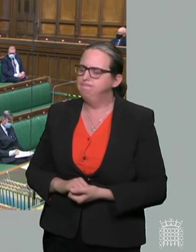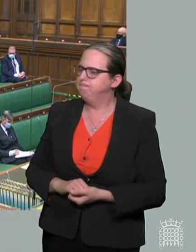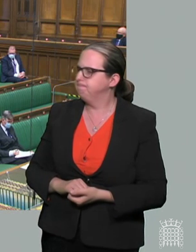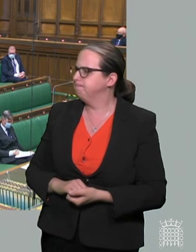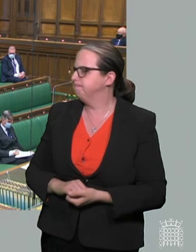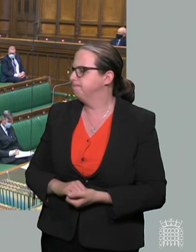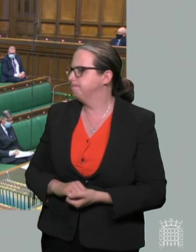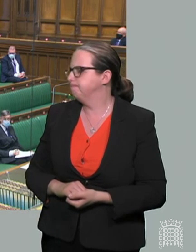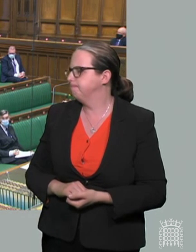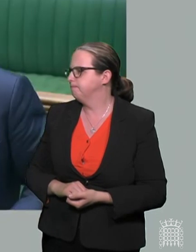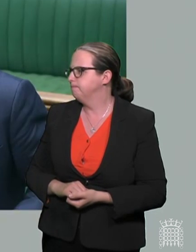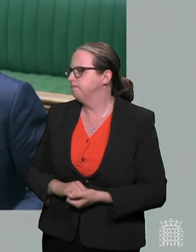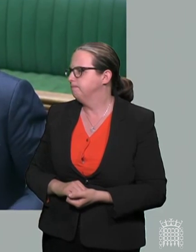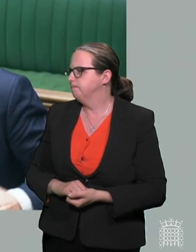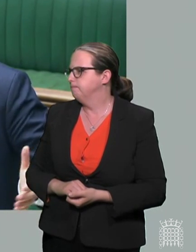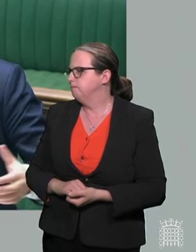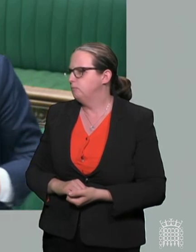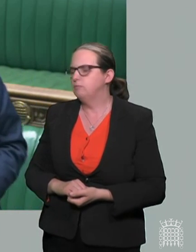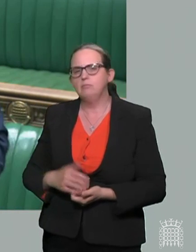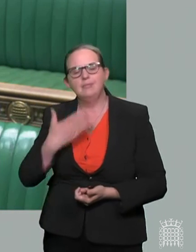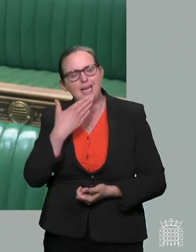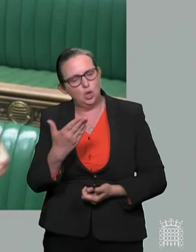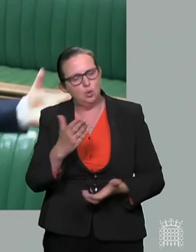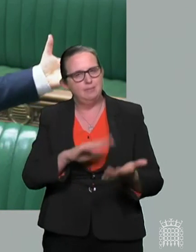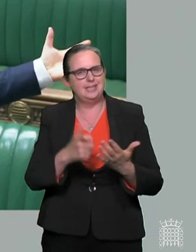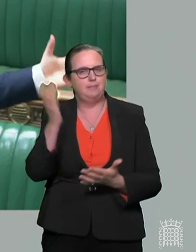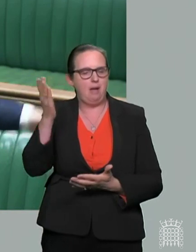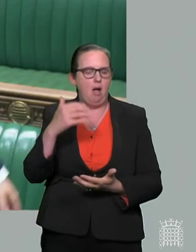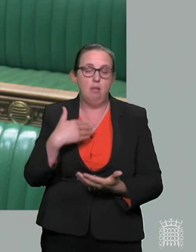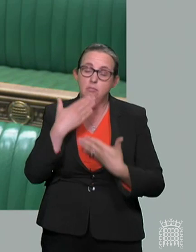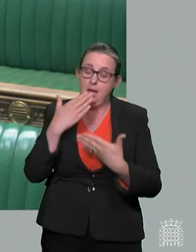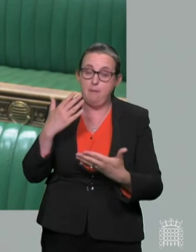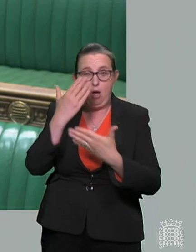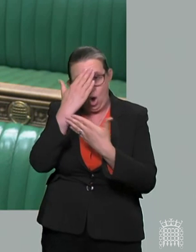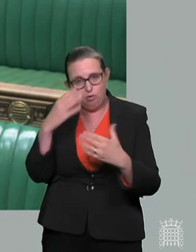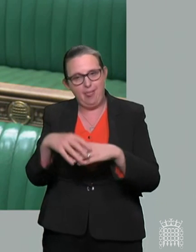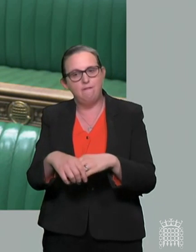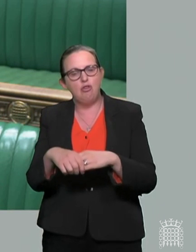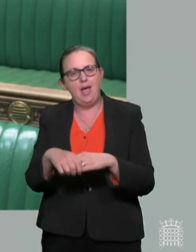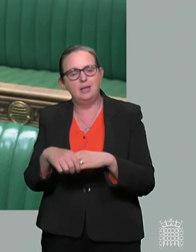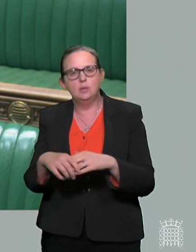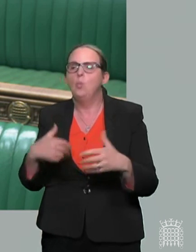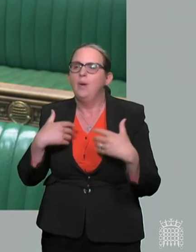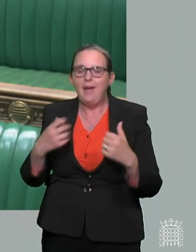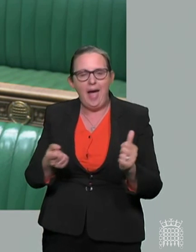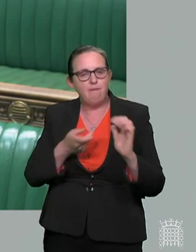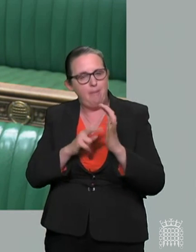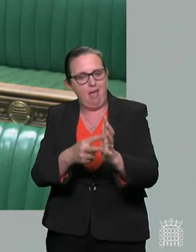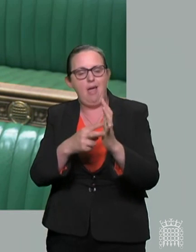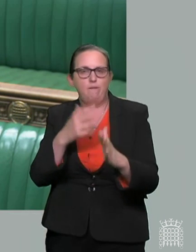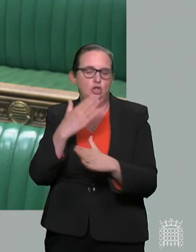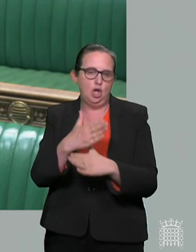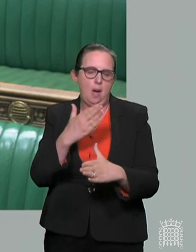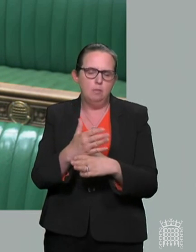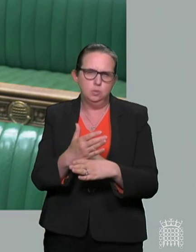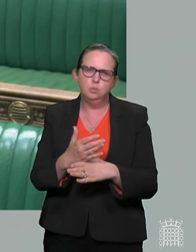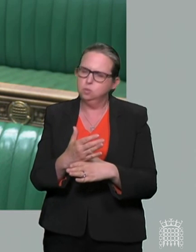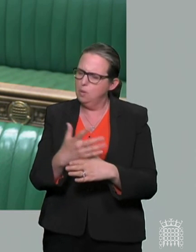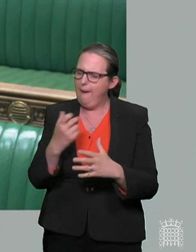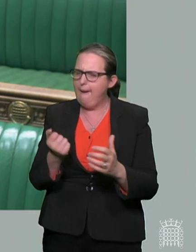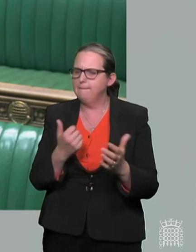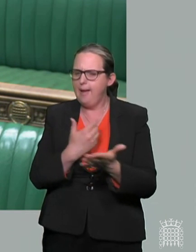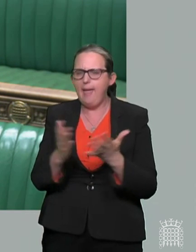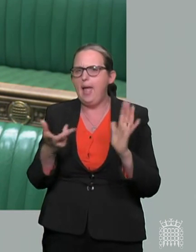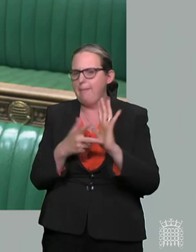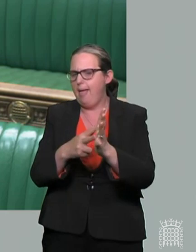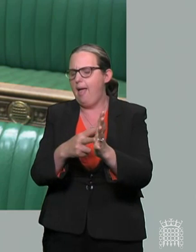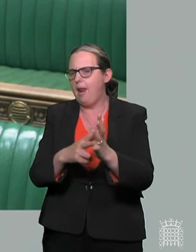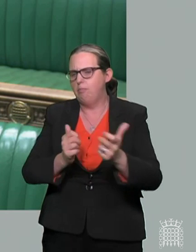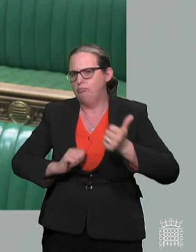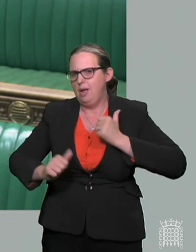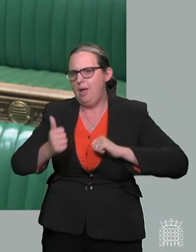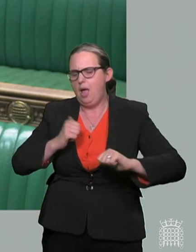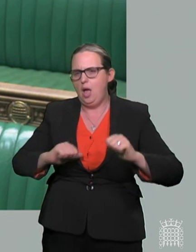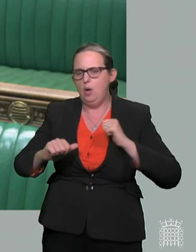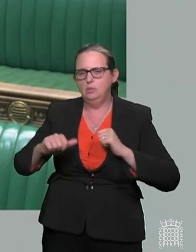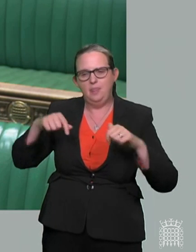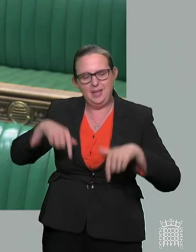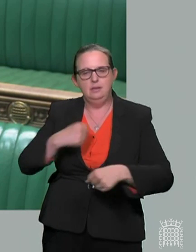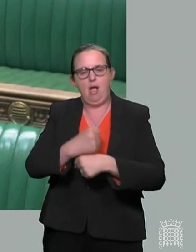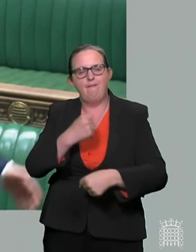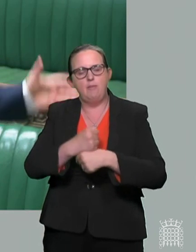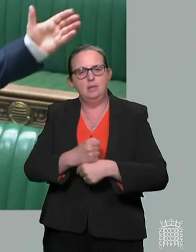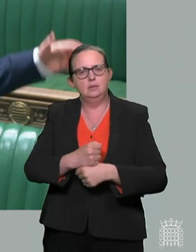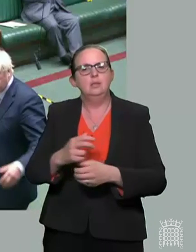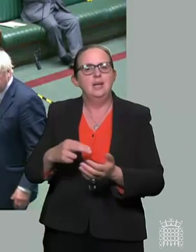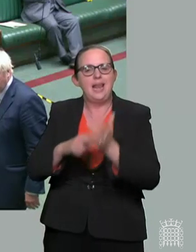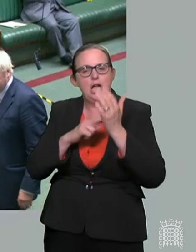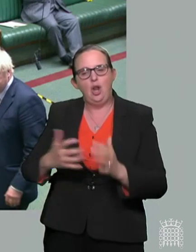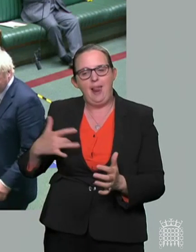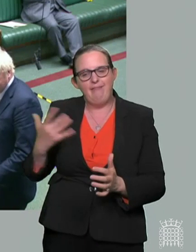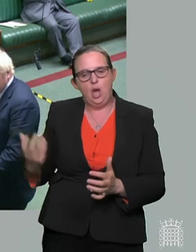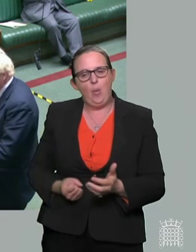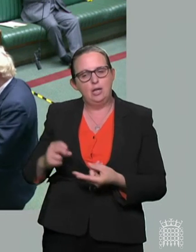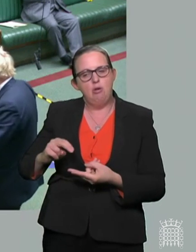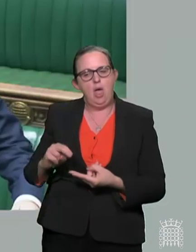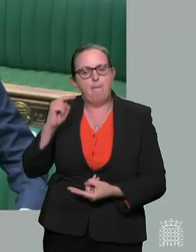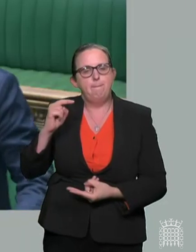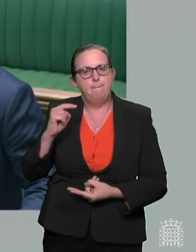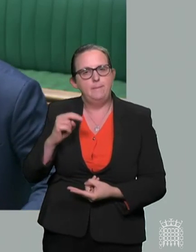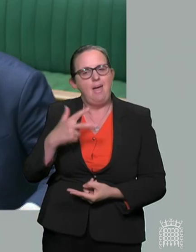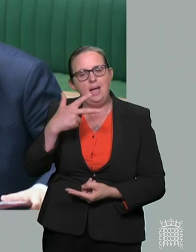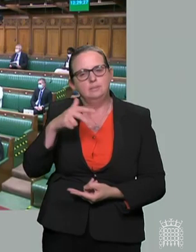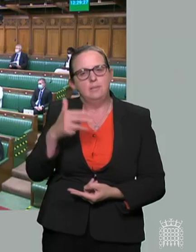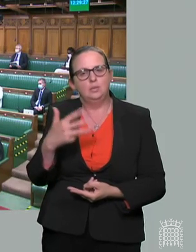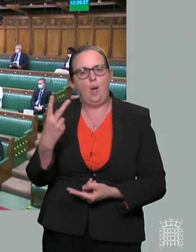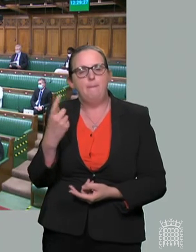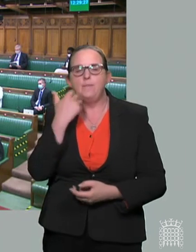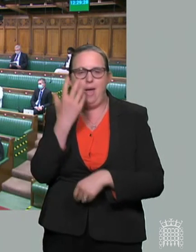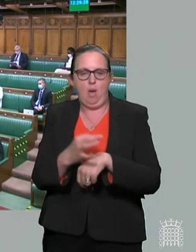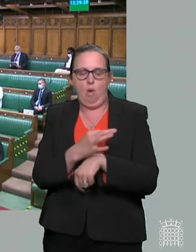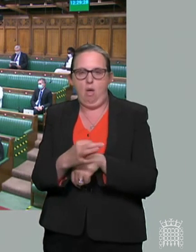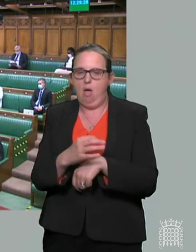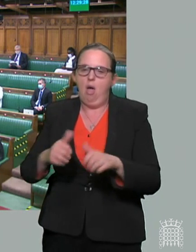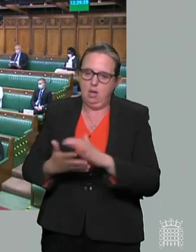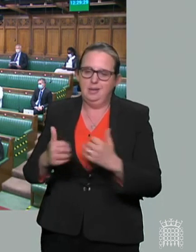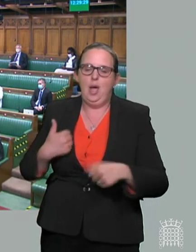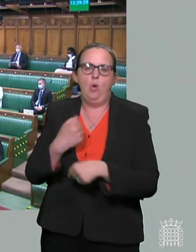Yes. I know how much my right honourable Friend cares about this matter. This is not only one of the reasons why we are rolling out our massive plan for jobs, but why I am proud that under this Government we have increased the national living wage by a record amount, to £8.91 per hour.